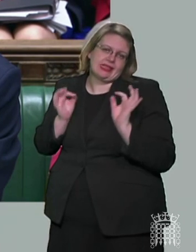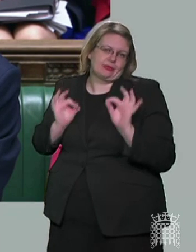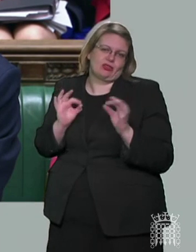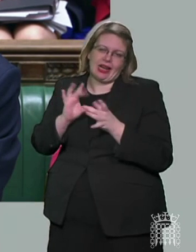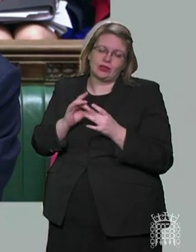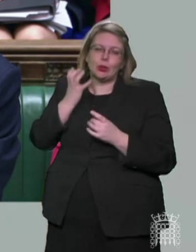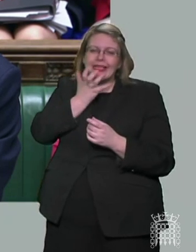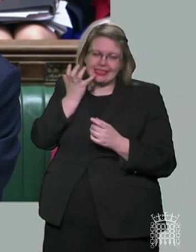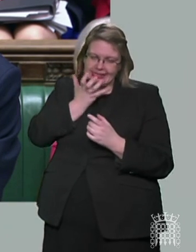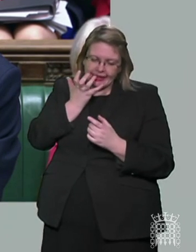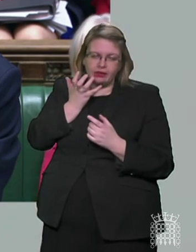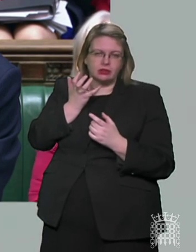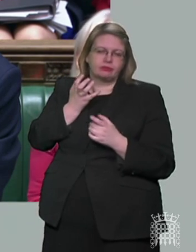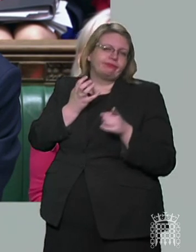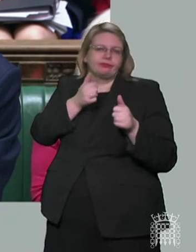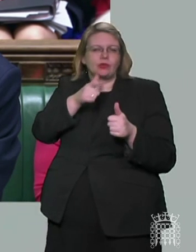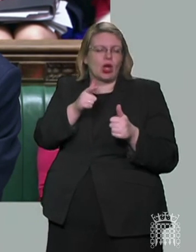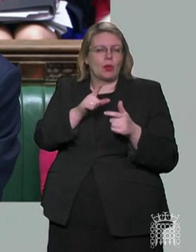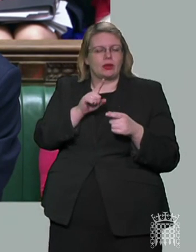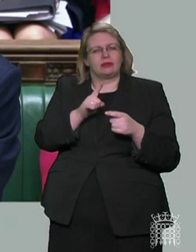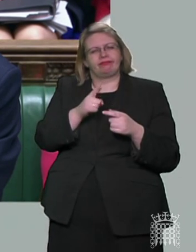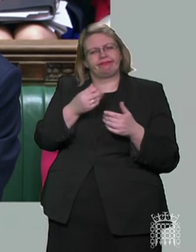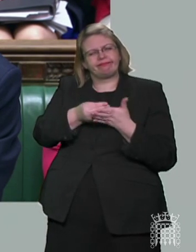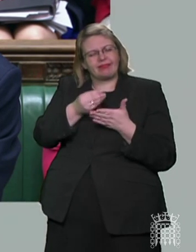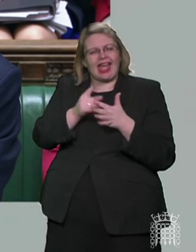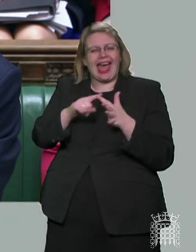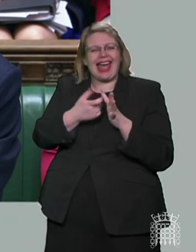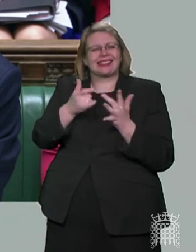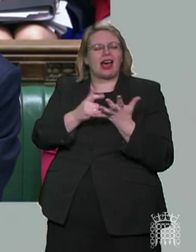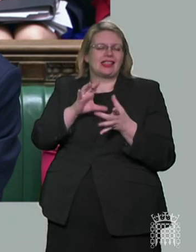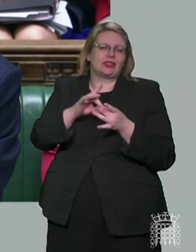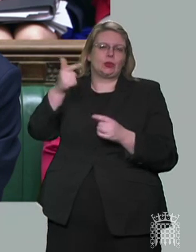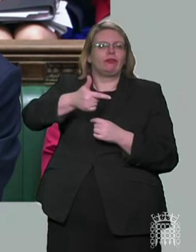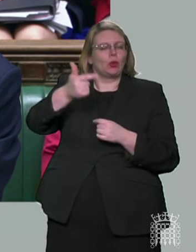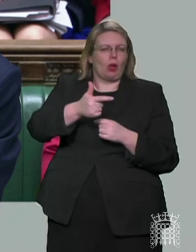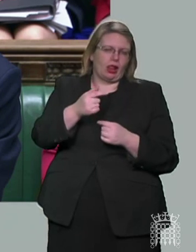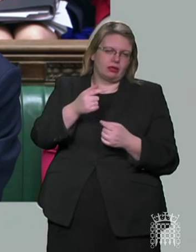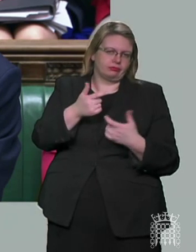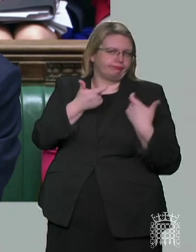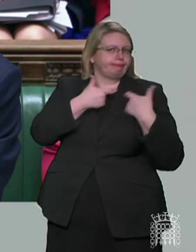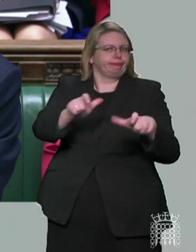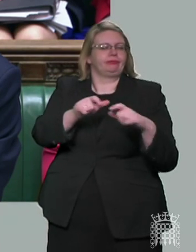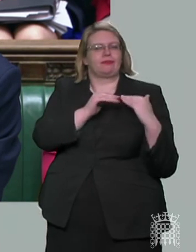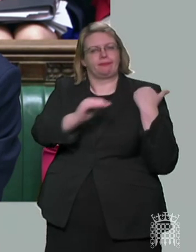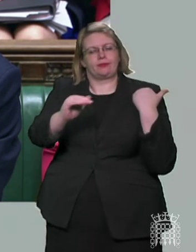As the right honourable Gentleman knows, excise on fuel has been frozen for the last 12 years.